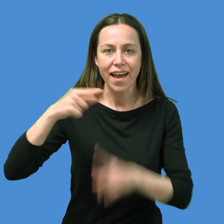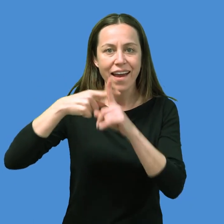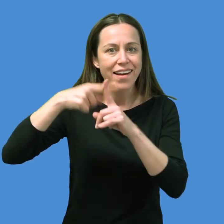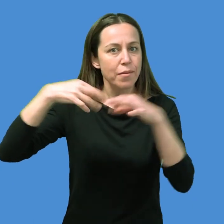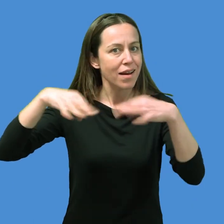nivel